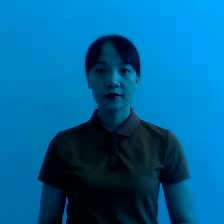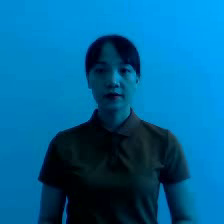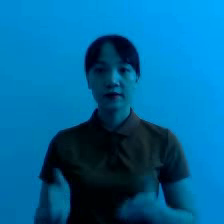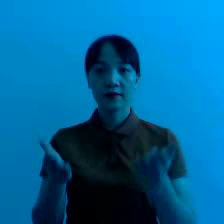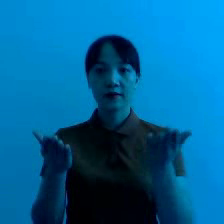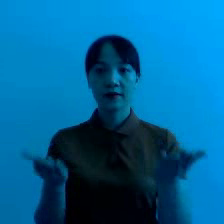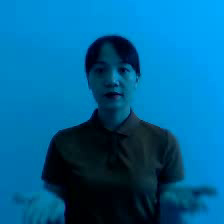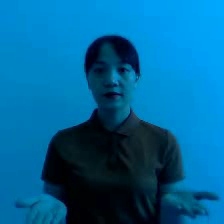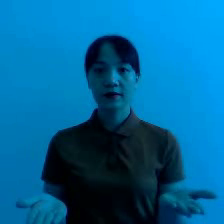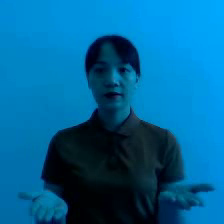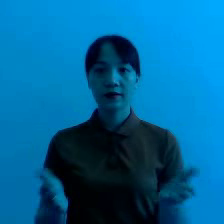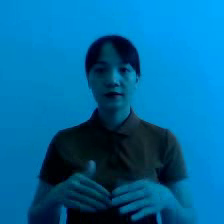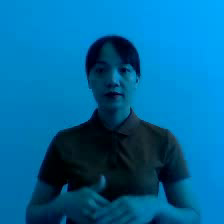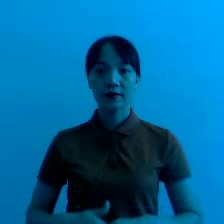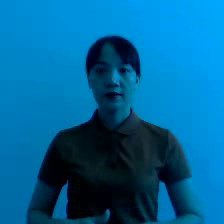Hôm nay